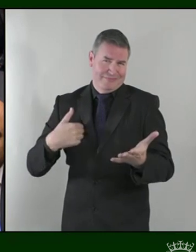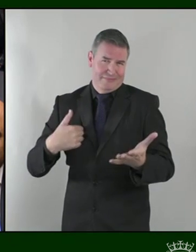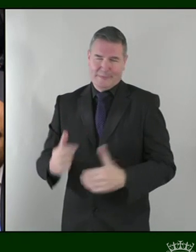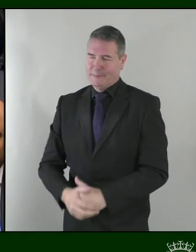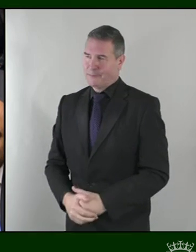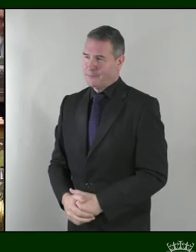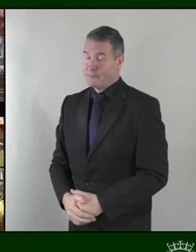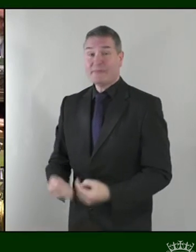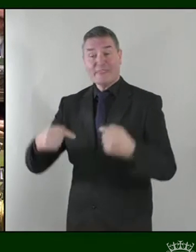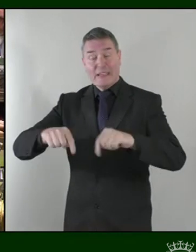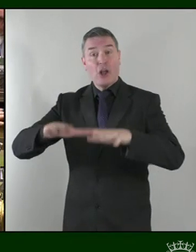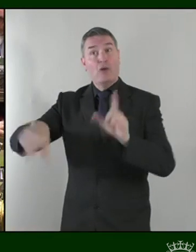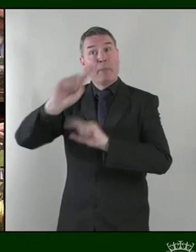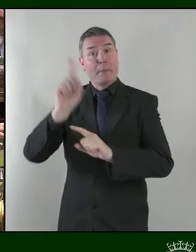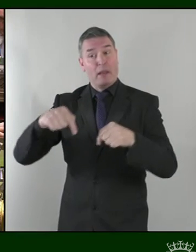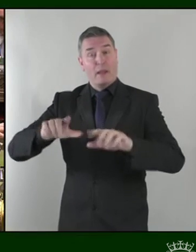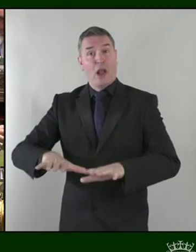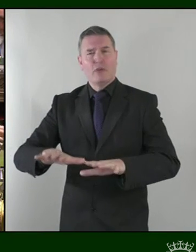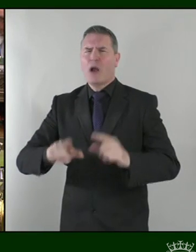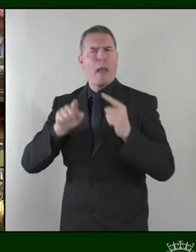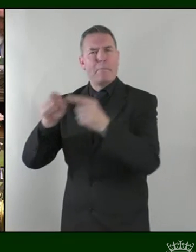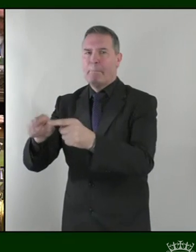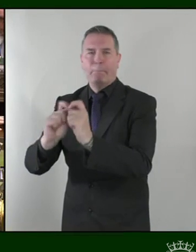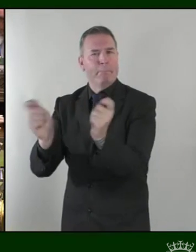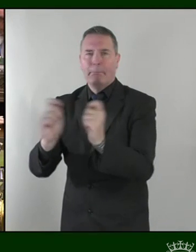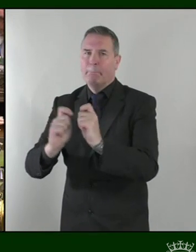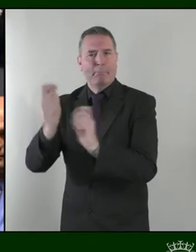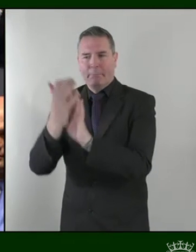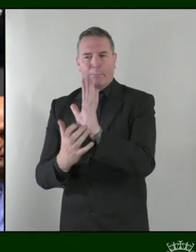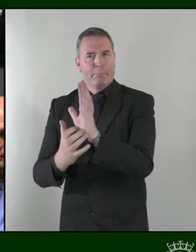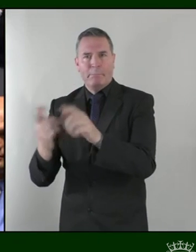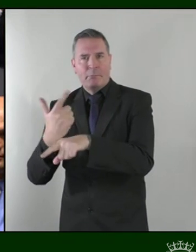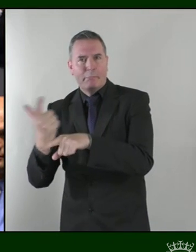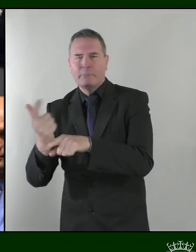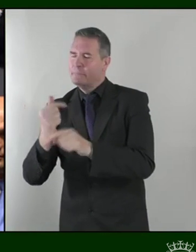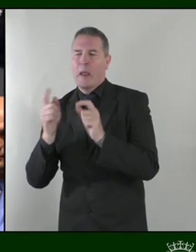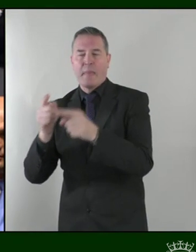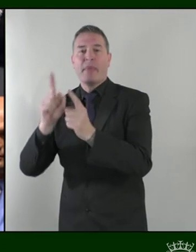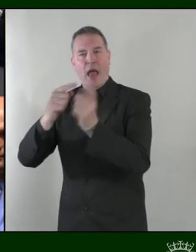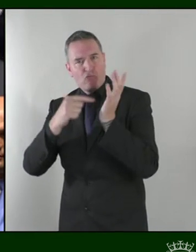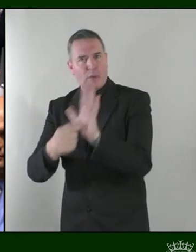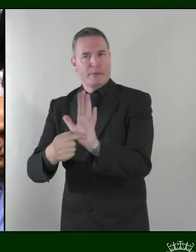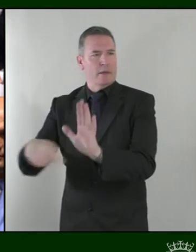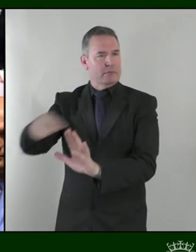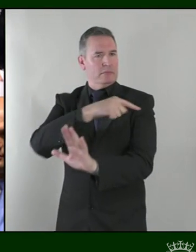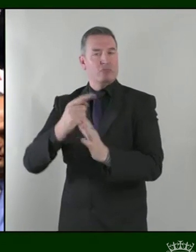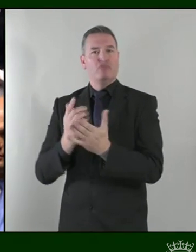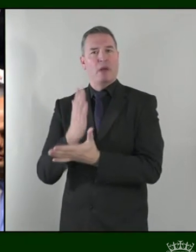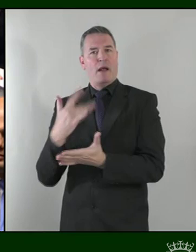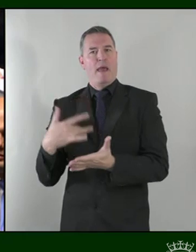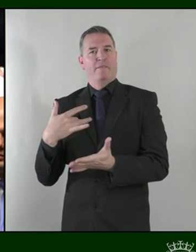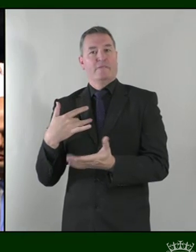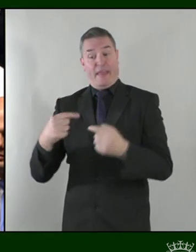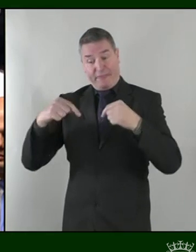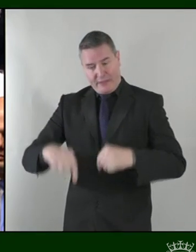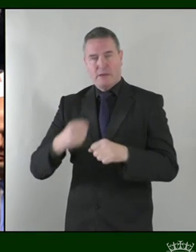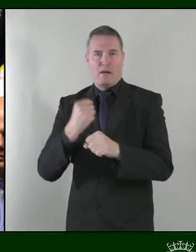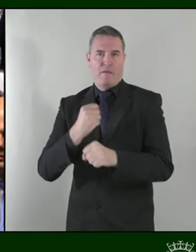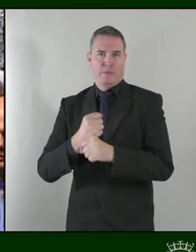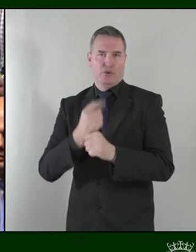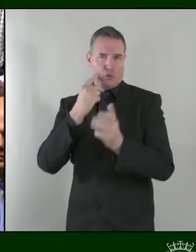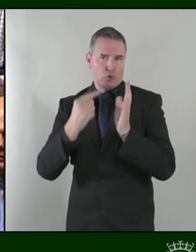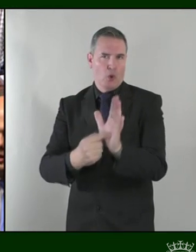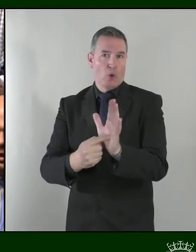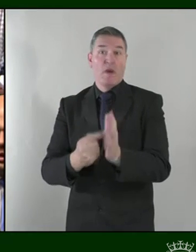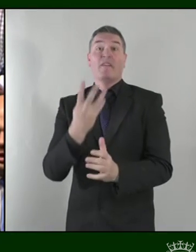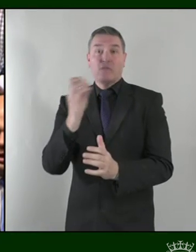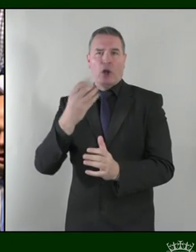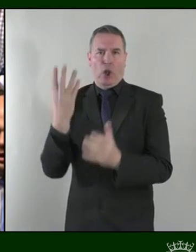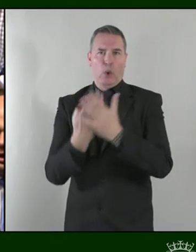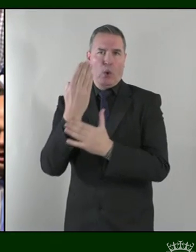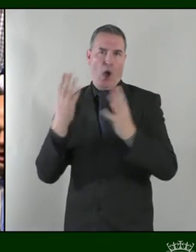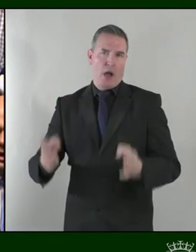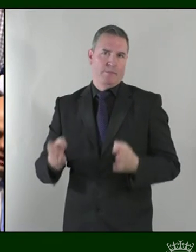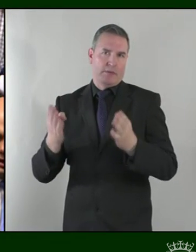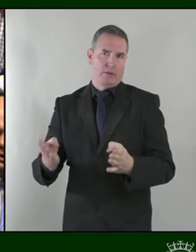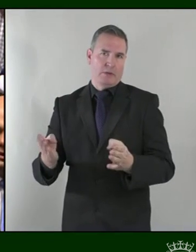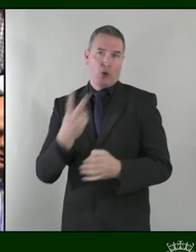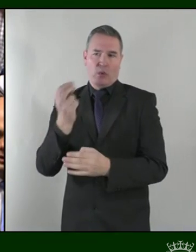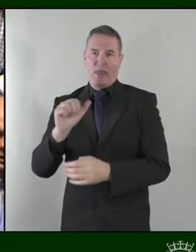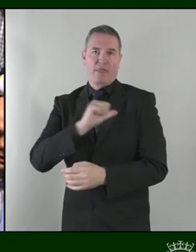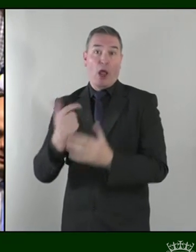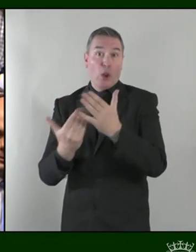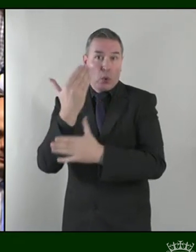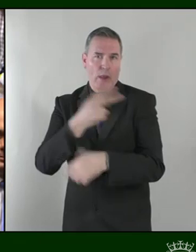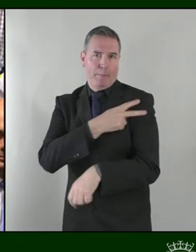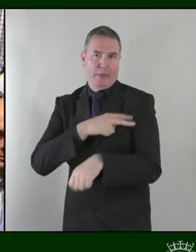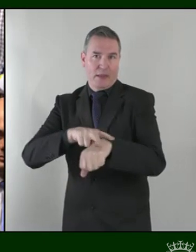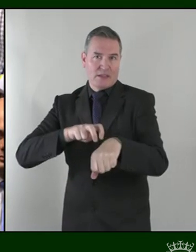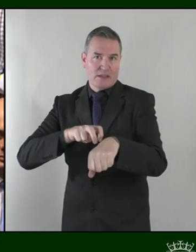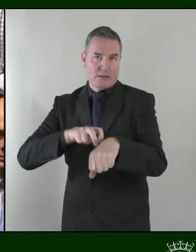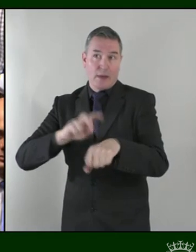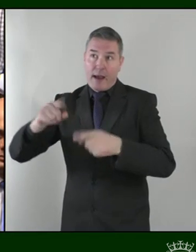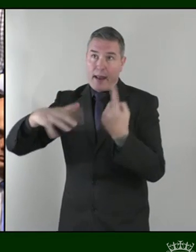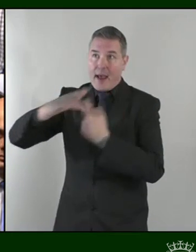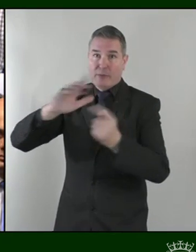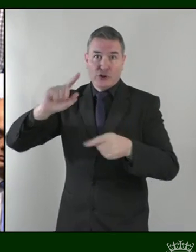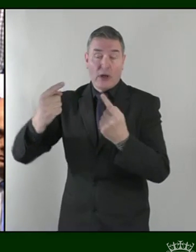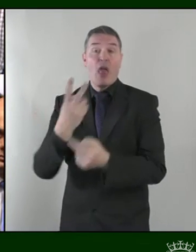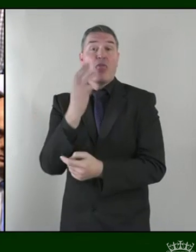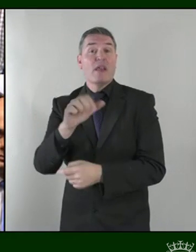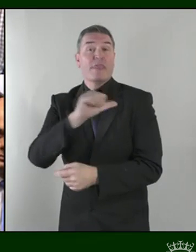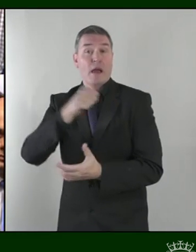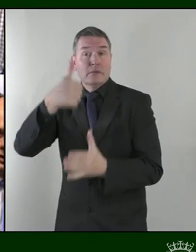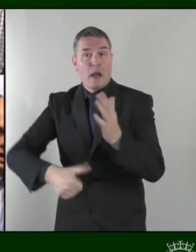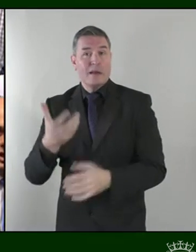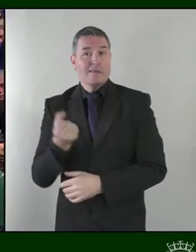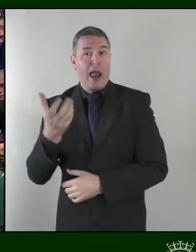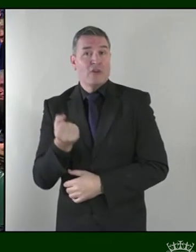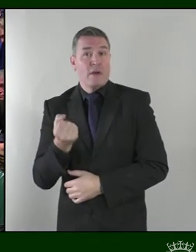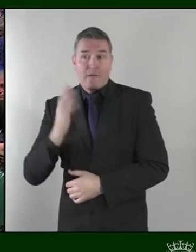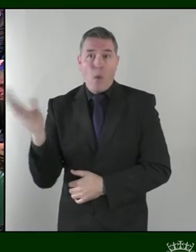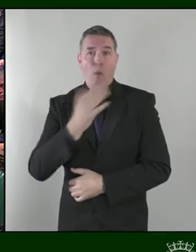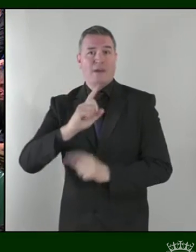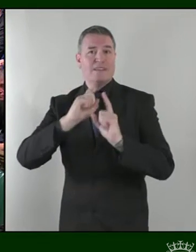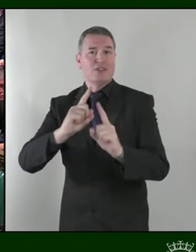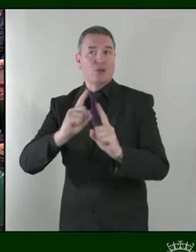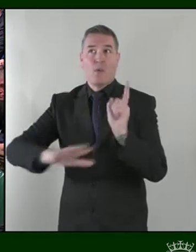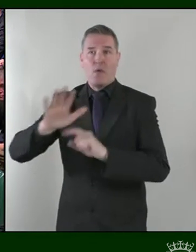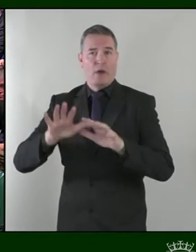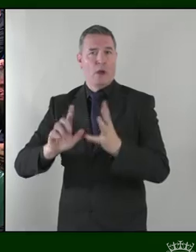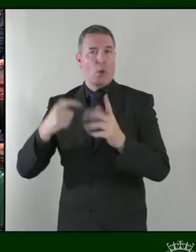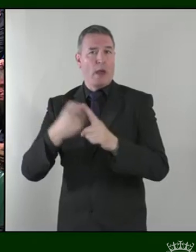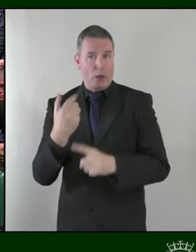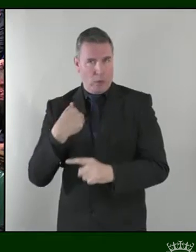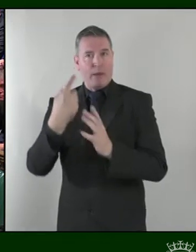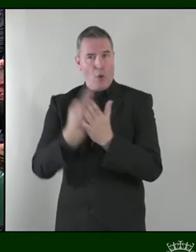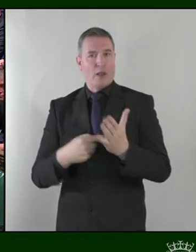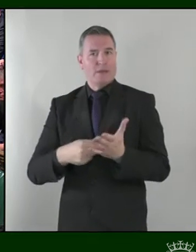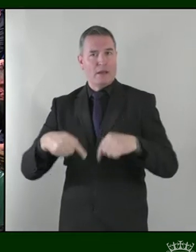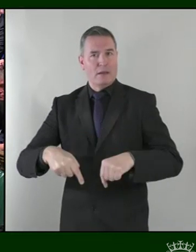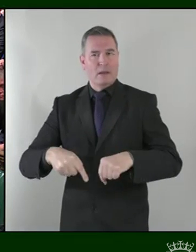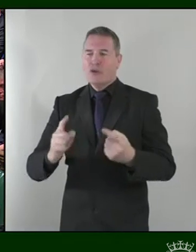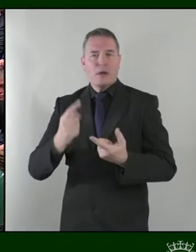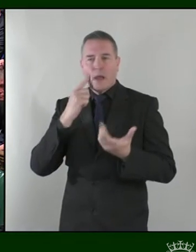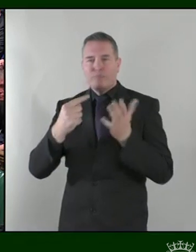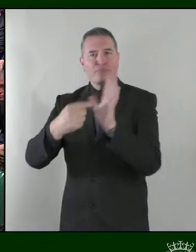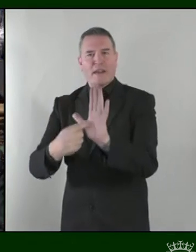The people of this country do not blame the media; they can see that the media do their best to represent the reality, and the reality is that this is a Government who are getting on with delivering 40 new hospitals and 20,000 more police, tackling climate change, and £30,000 starting salaries for every teacher in the country.